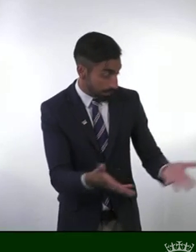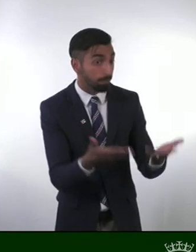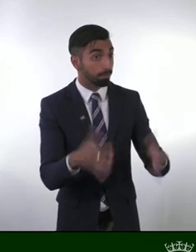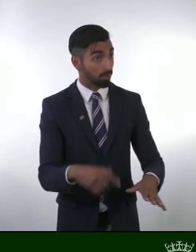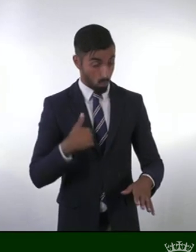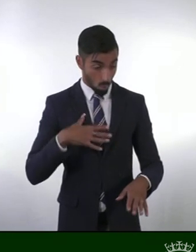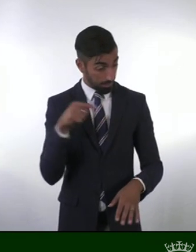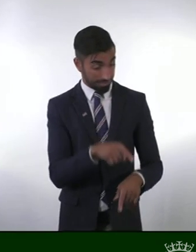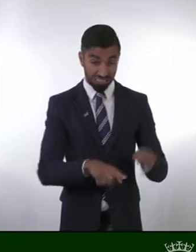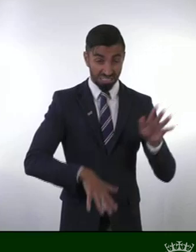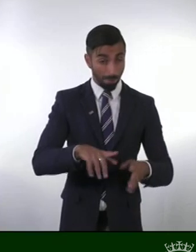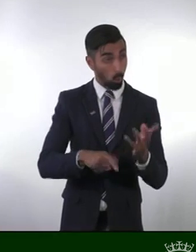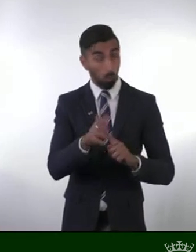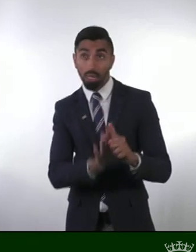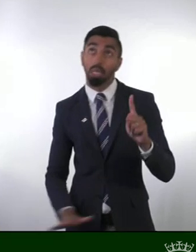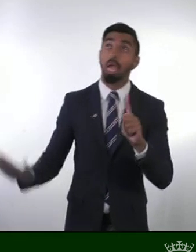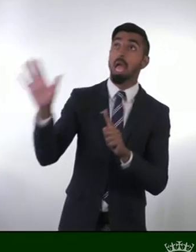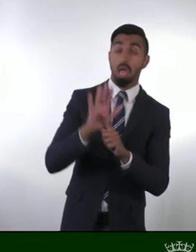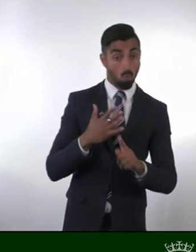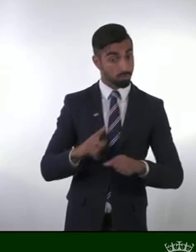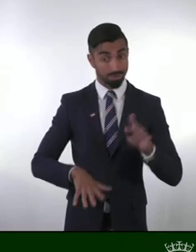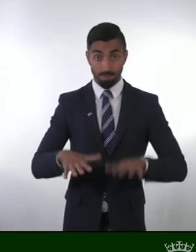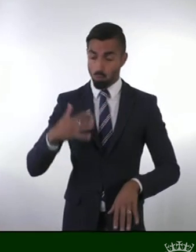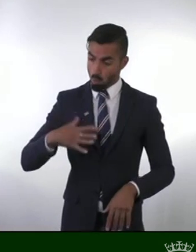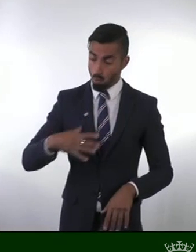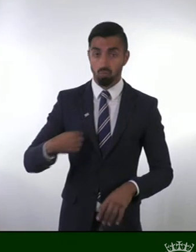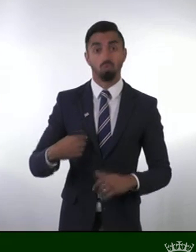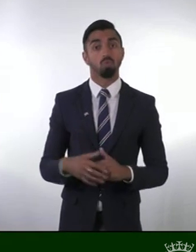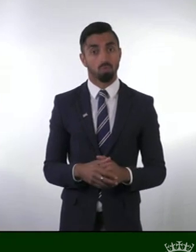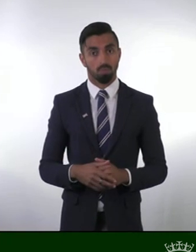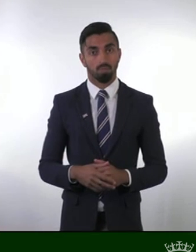It is the right way forward for the UK.